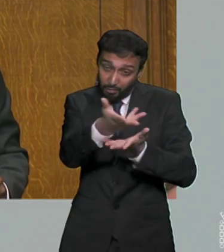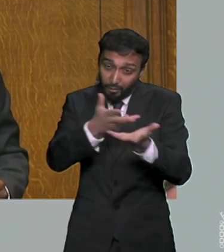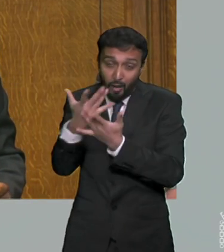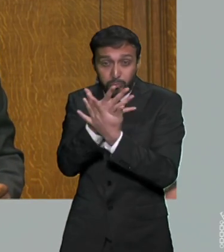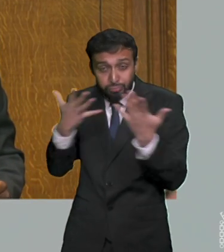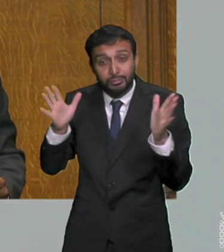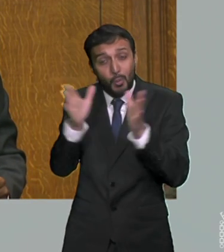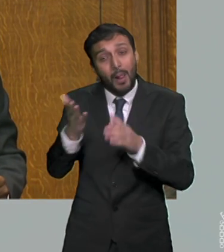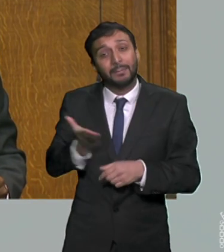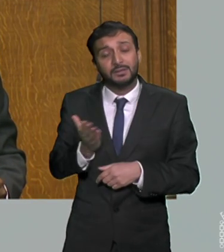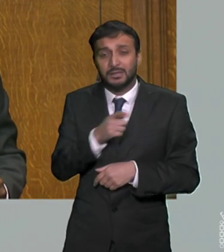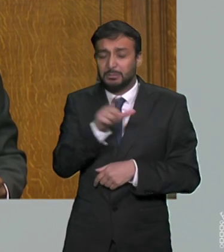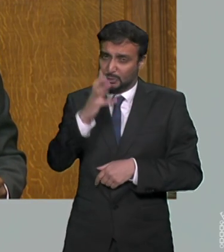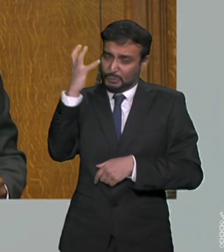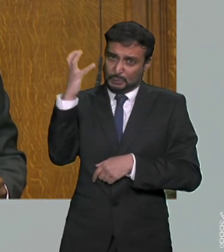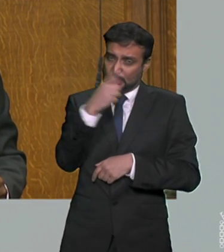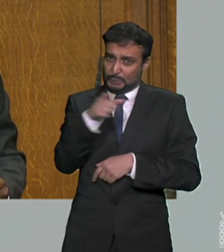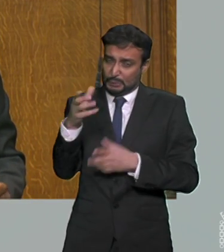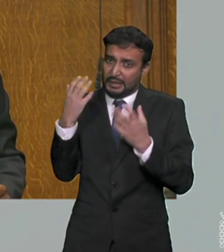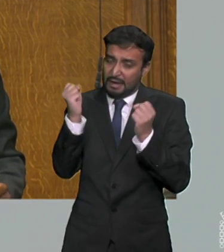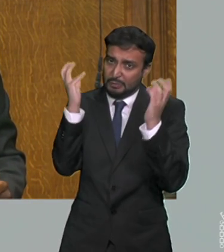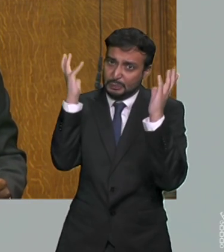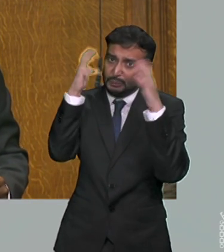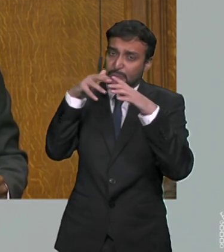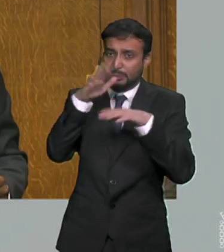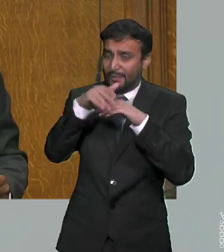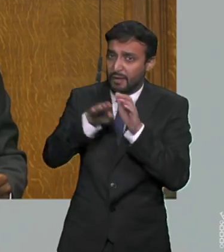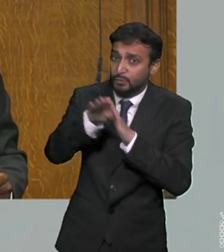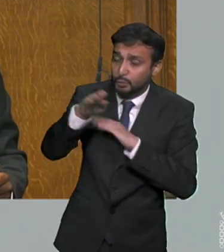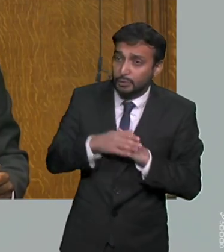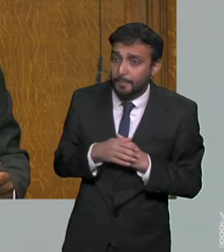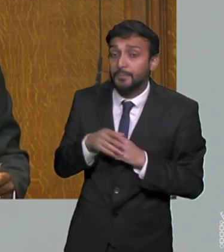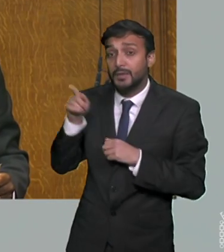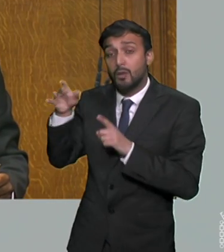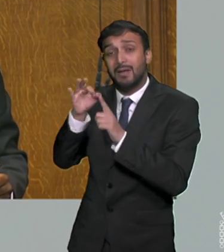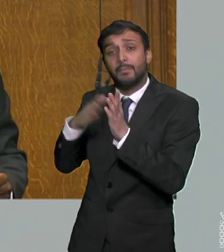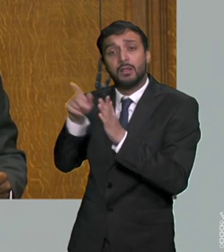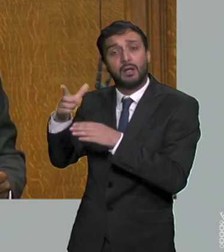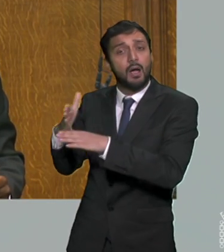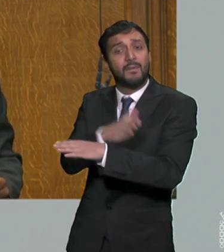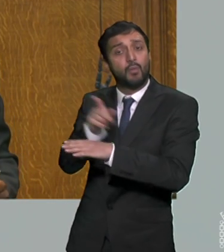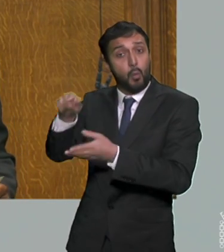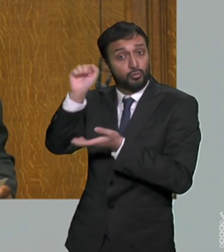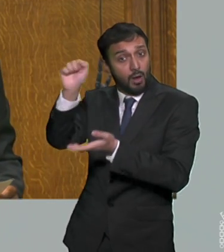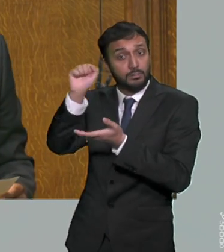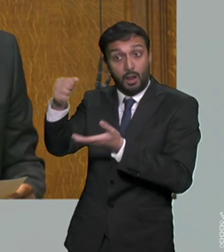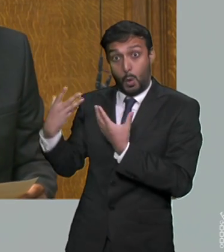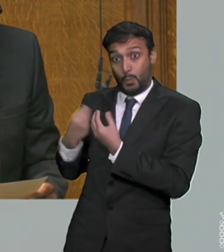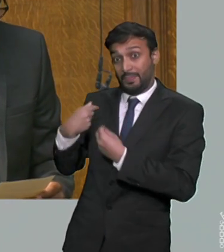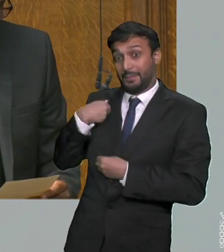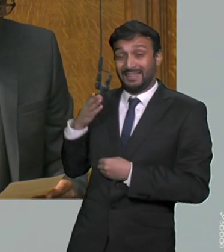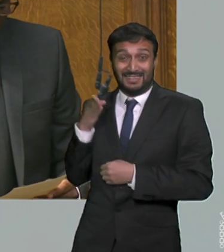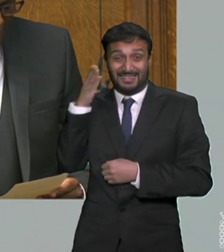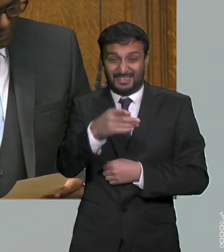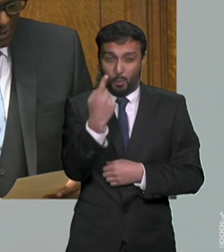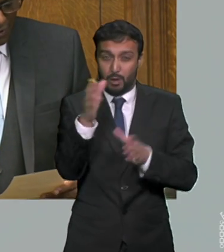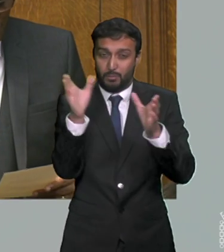Earlier this year, when the Prime Minister was Chancellor, he went with me to Fred Hallam in Beeston, a business established in 1908.